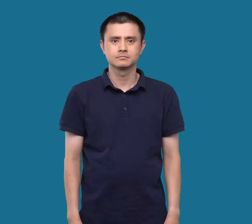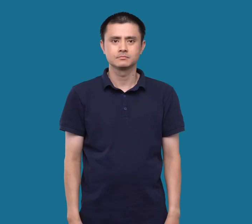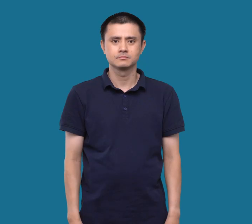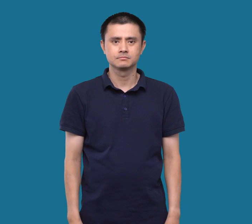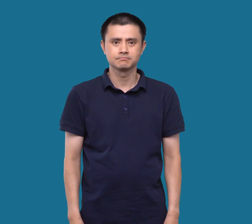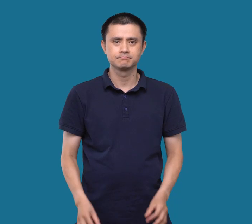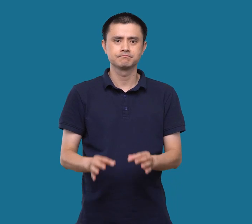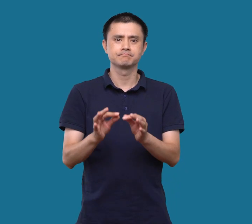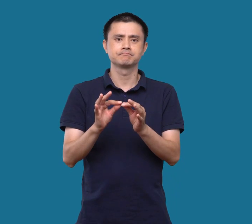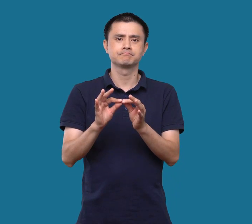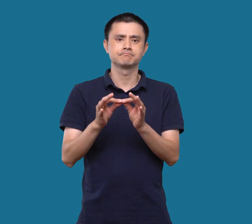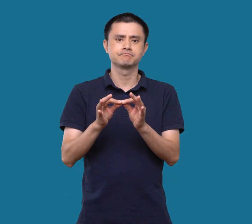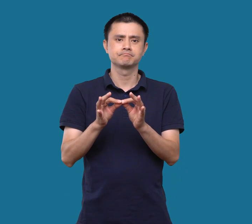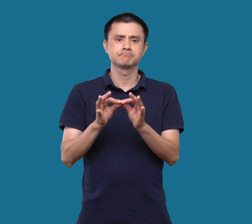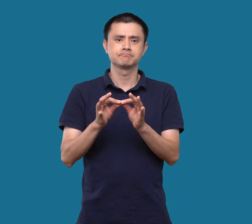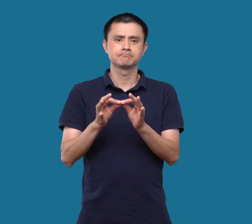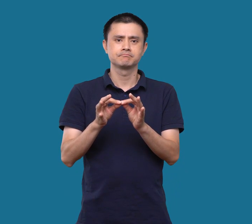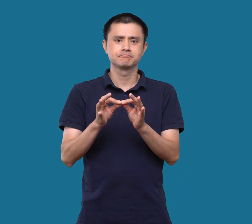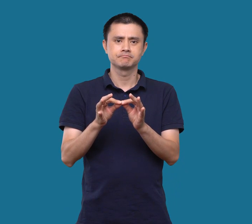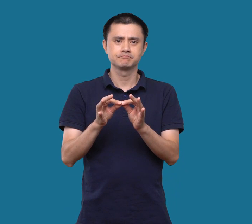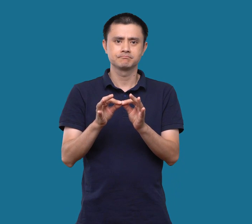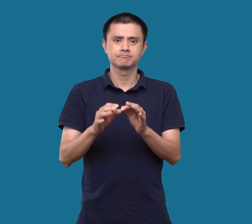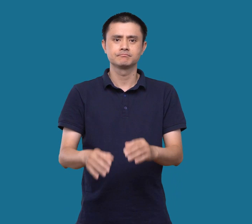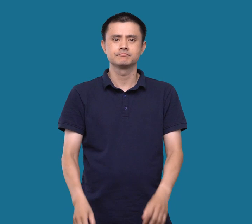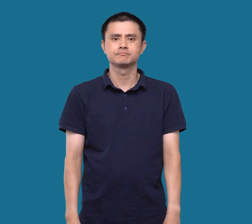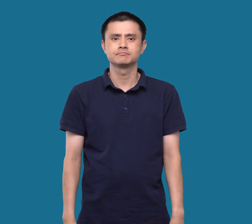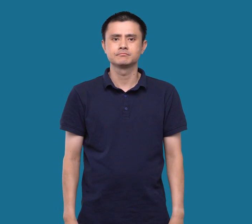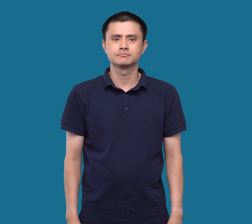phiên dịch